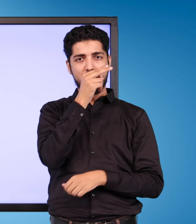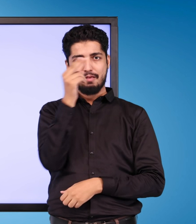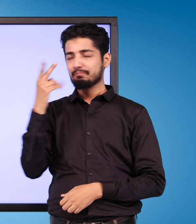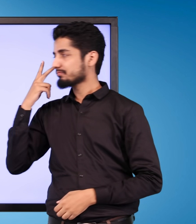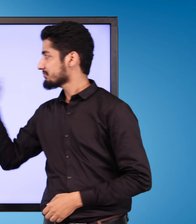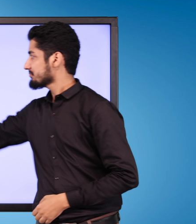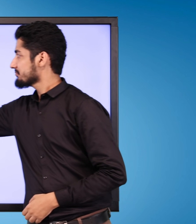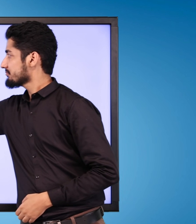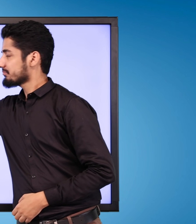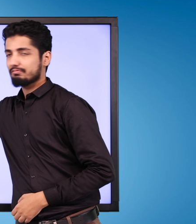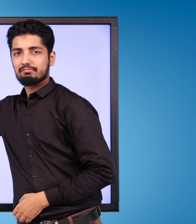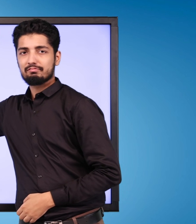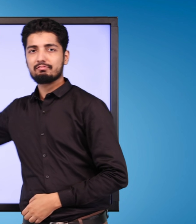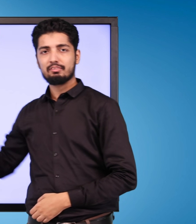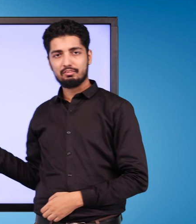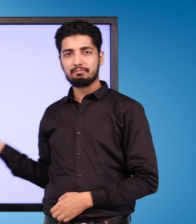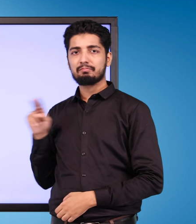6 is the divisor